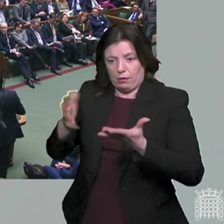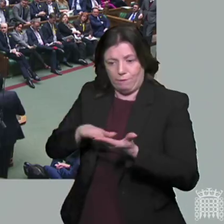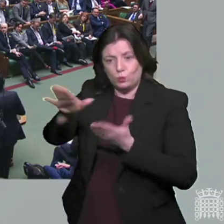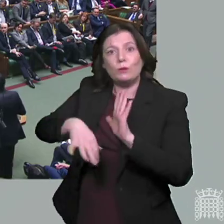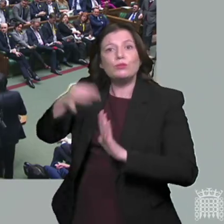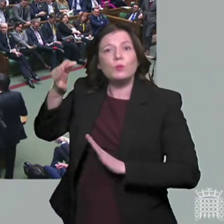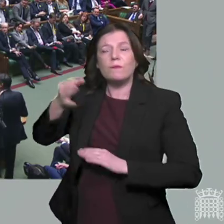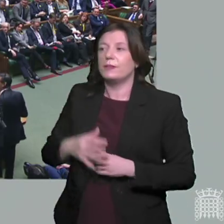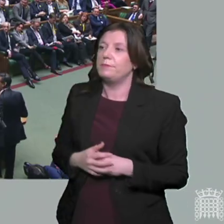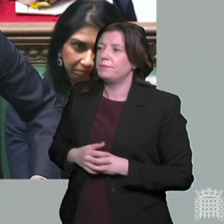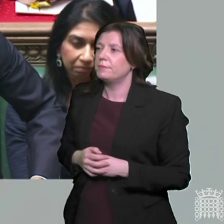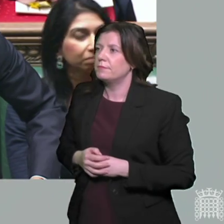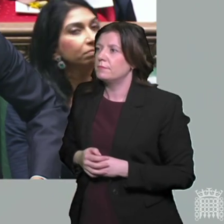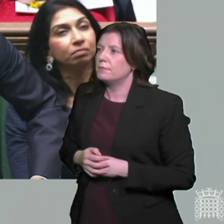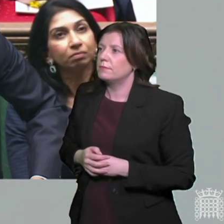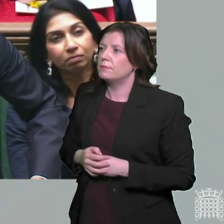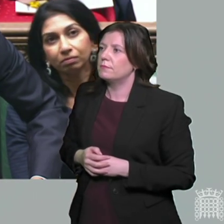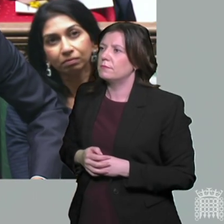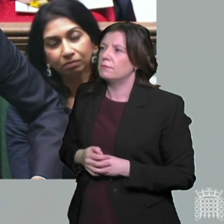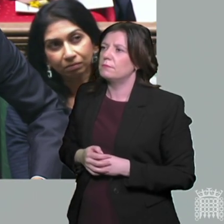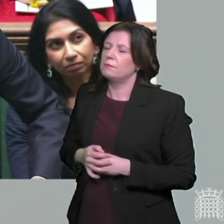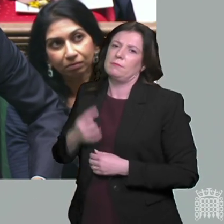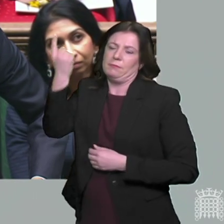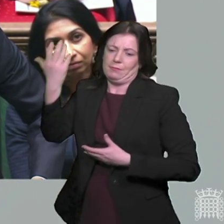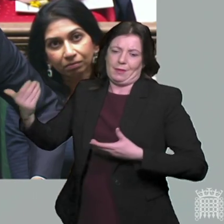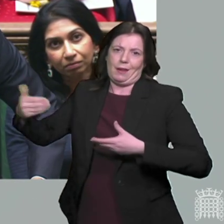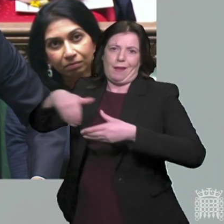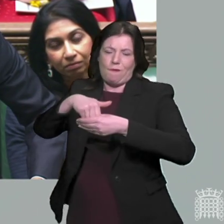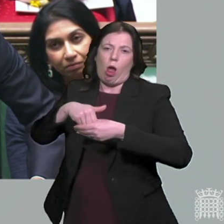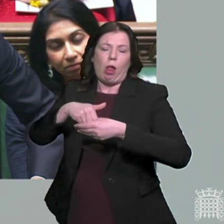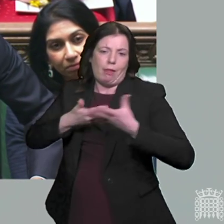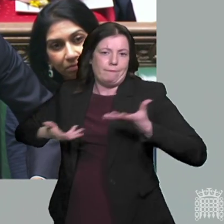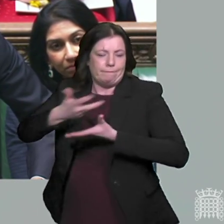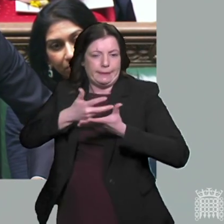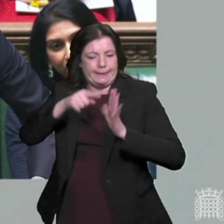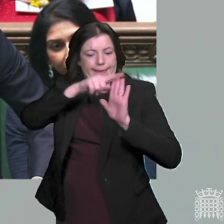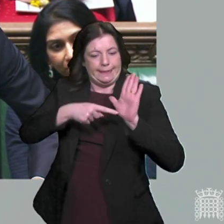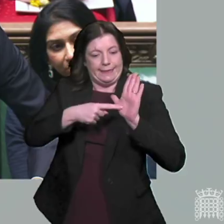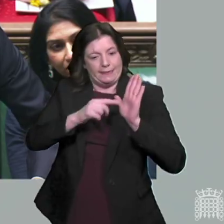I thank my honourable Friend for his engagement and support in developing the Windsor framework.